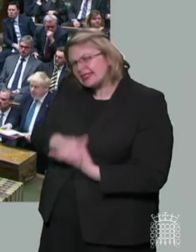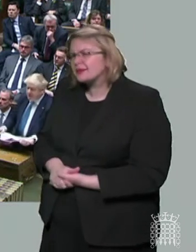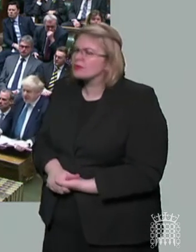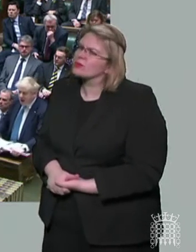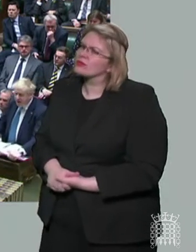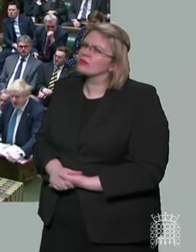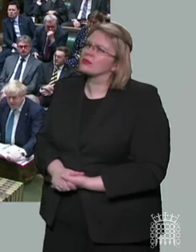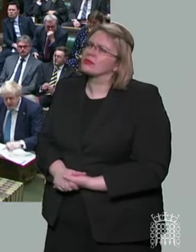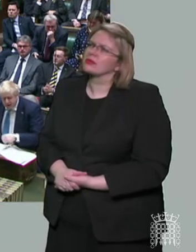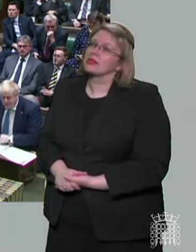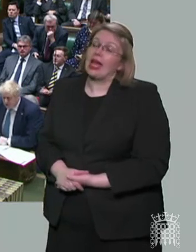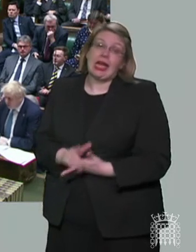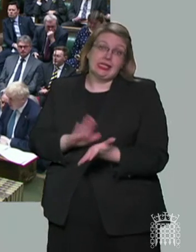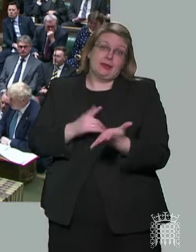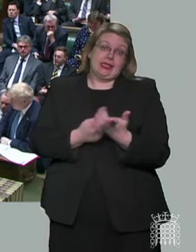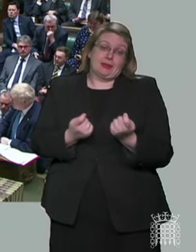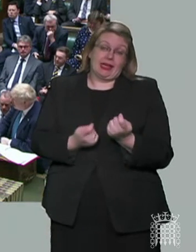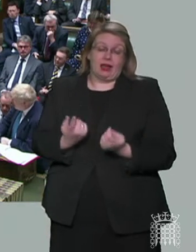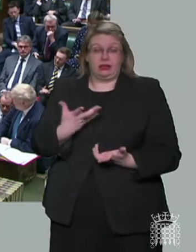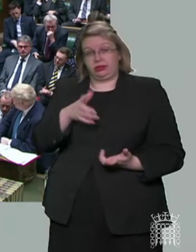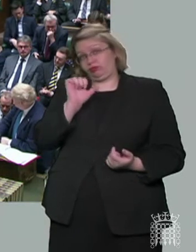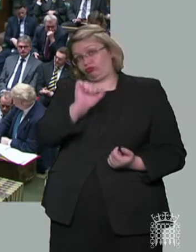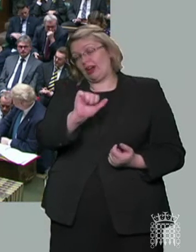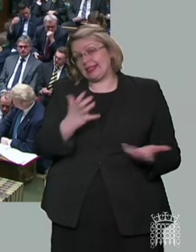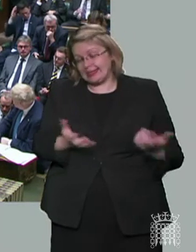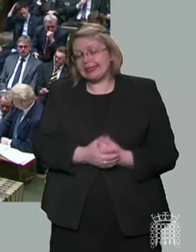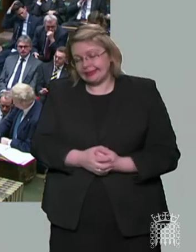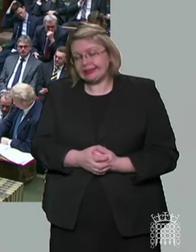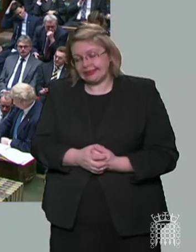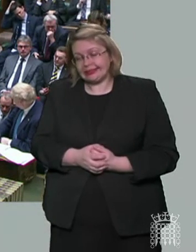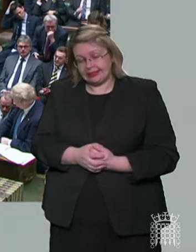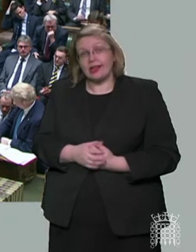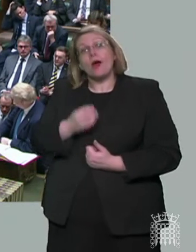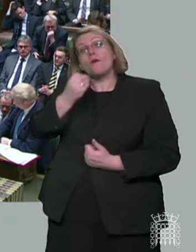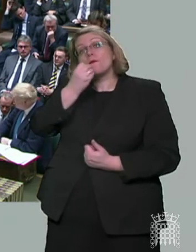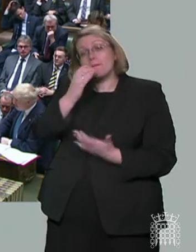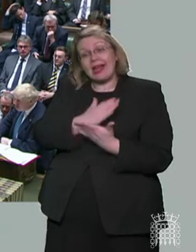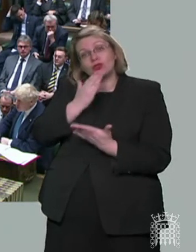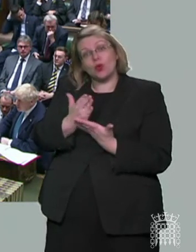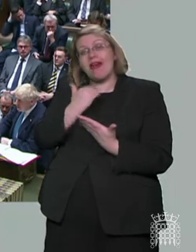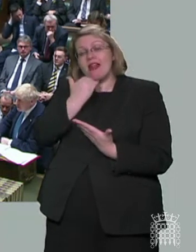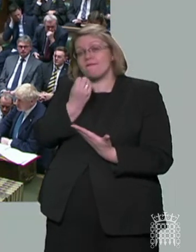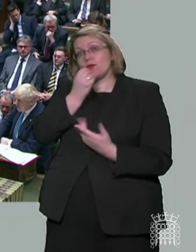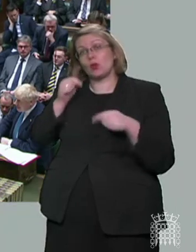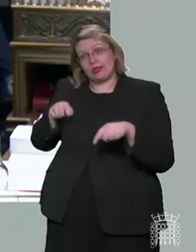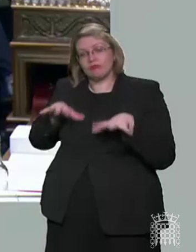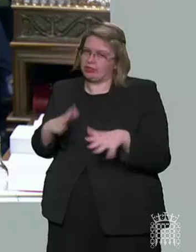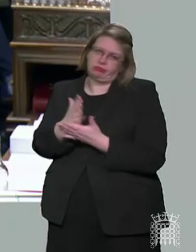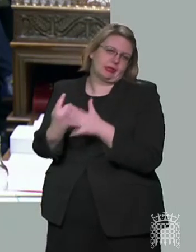My honourable Friend is absolutely right that food security is a crucial issue.